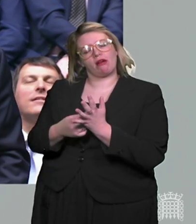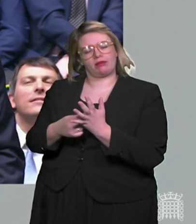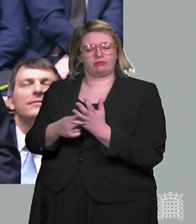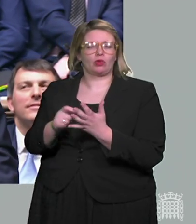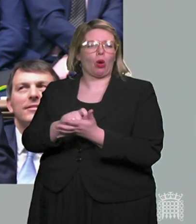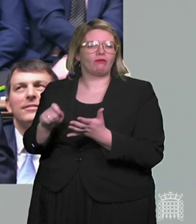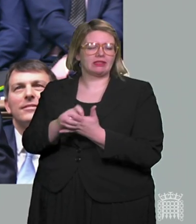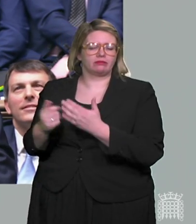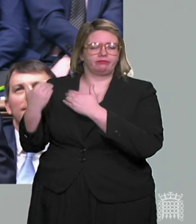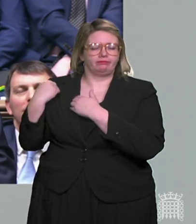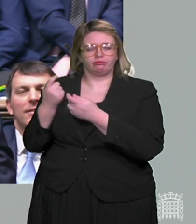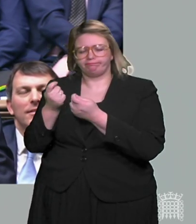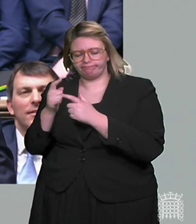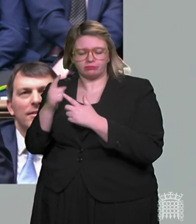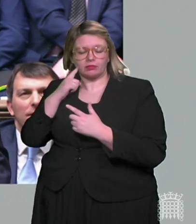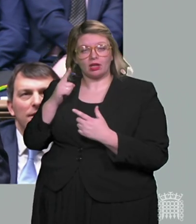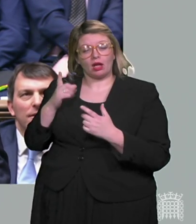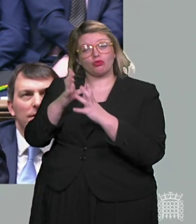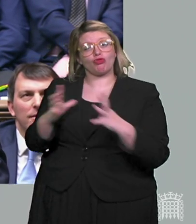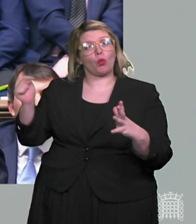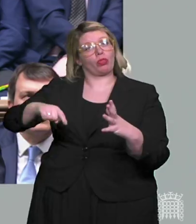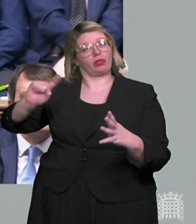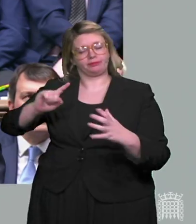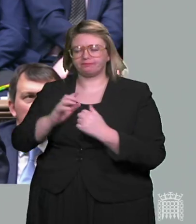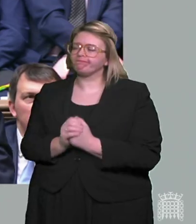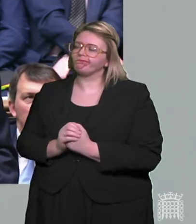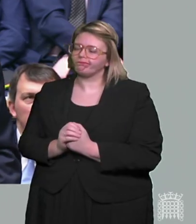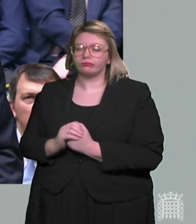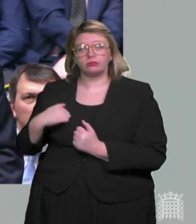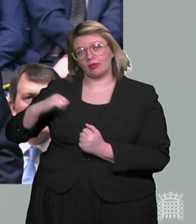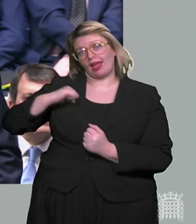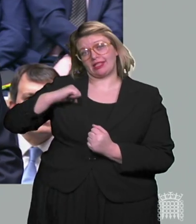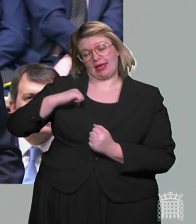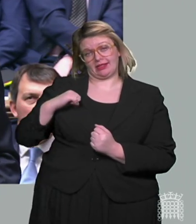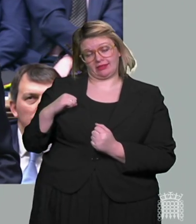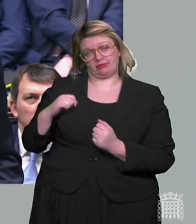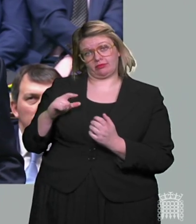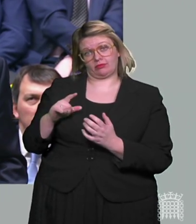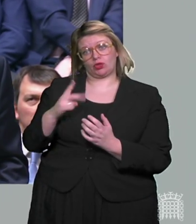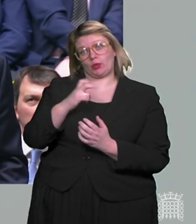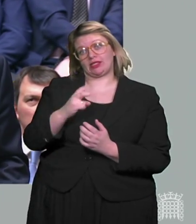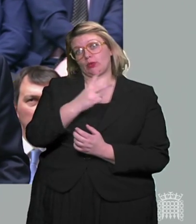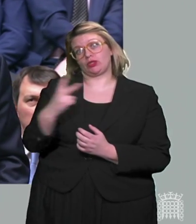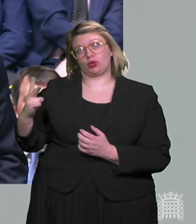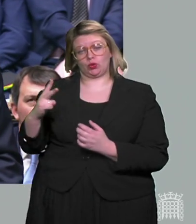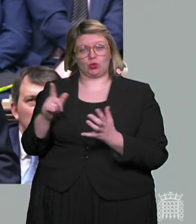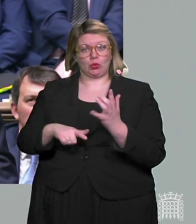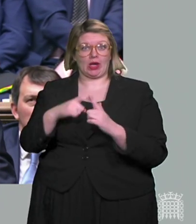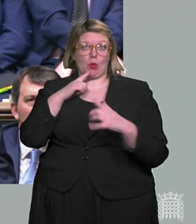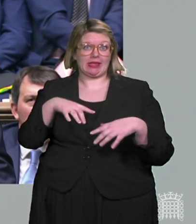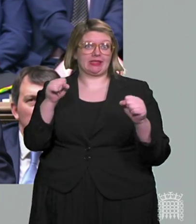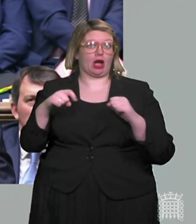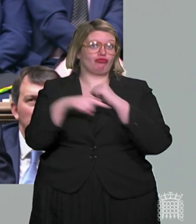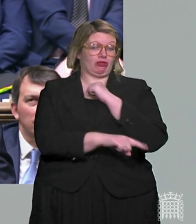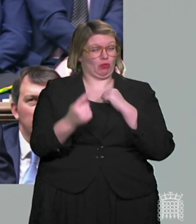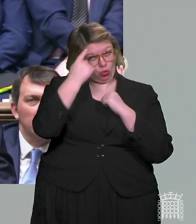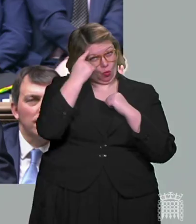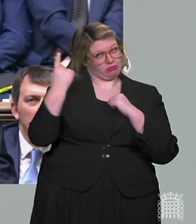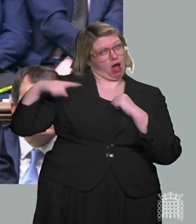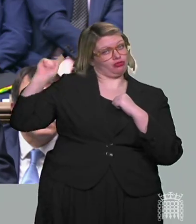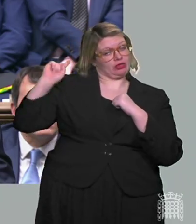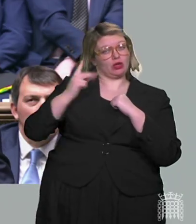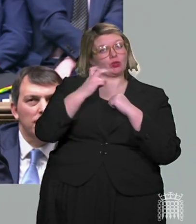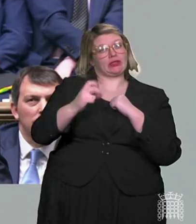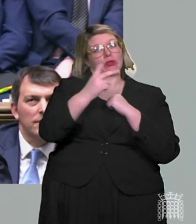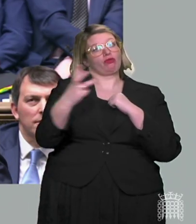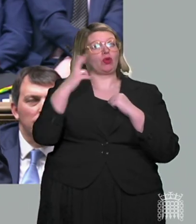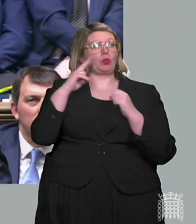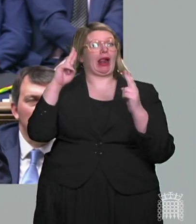In November, it expected that the UK economy would enter recession in 2022 and contract by 1.4% in 2023.